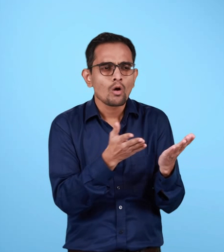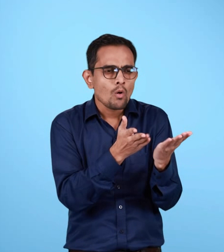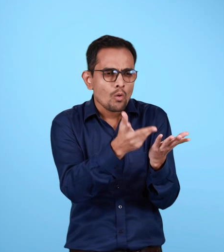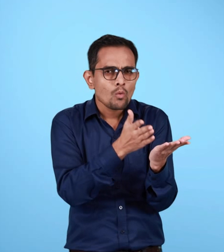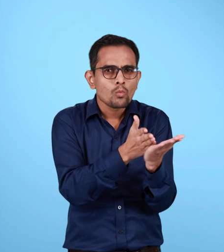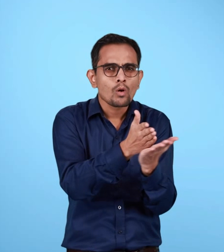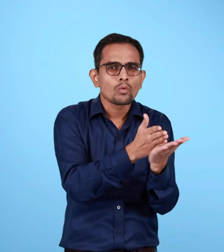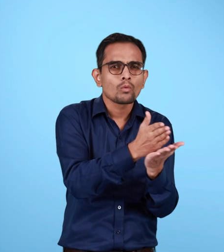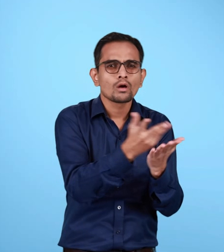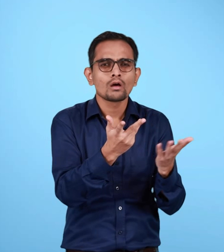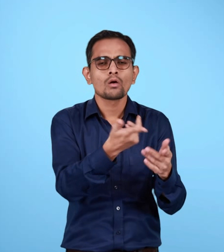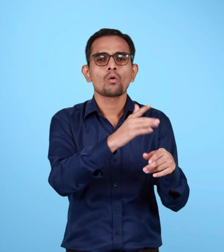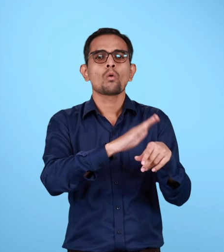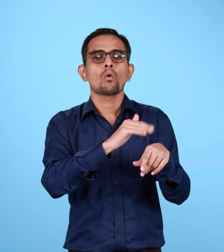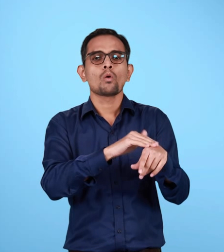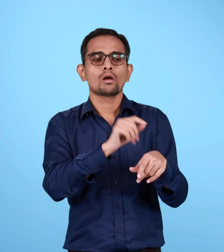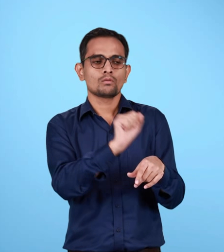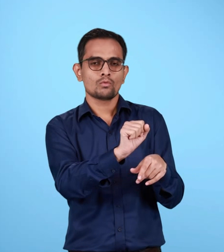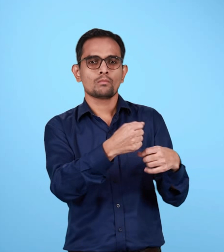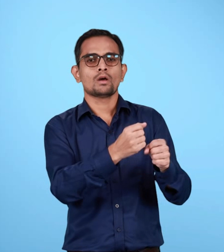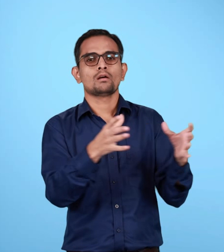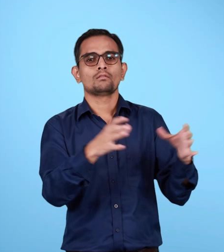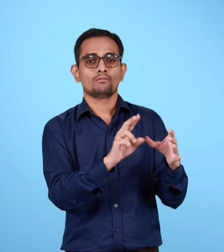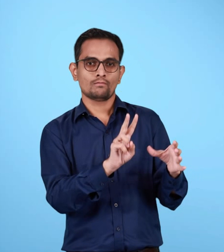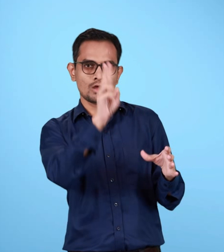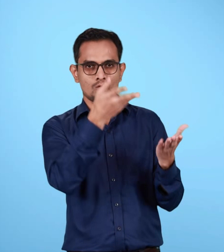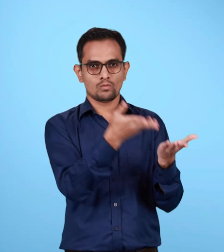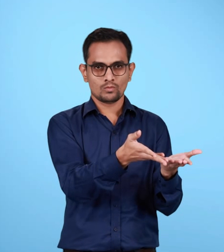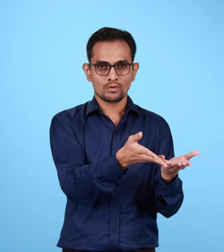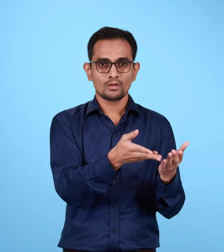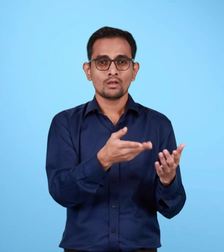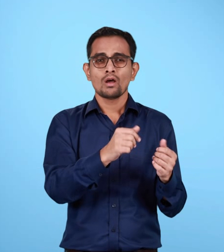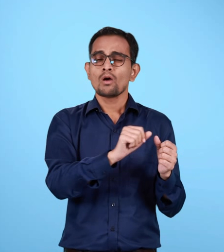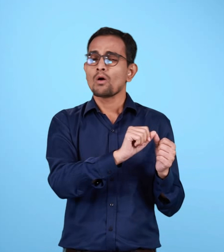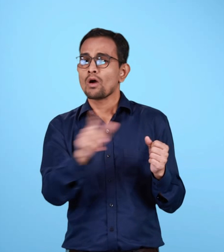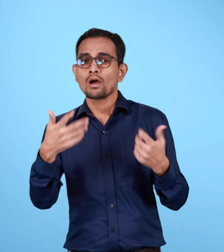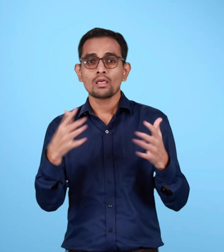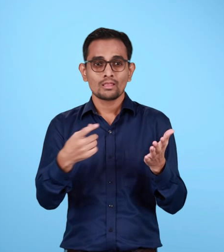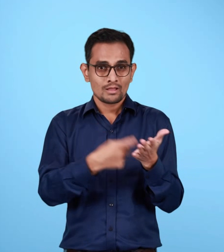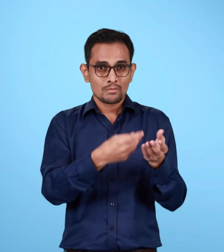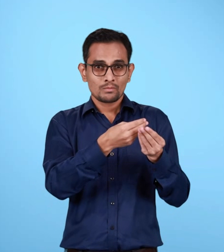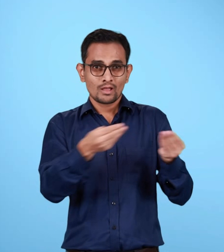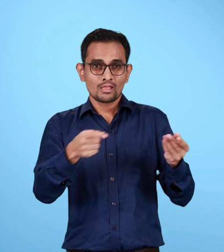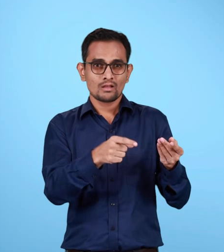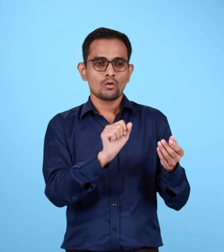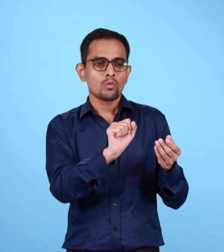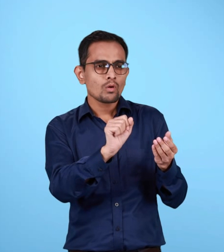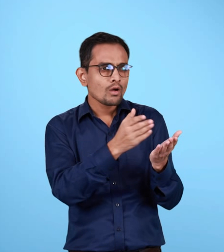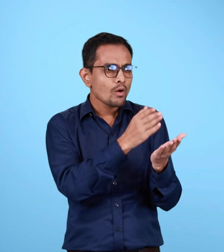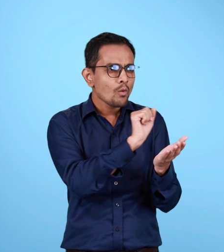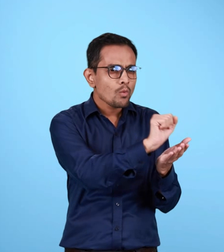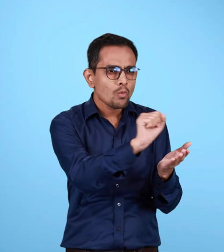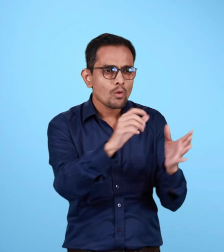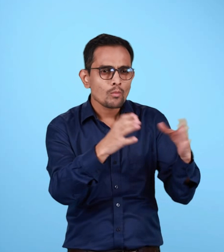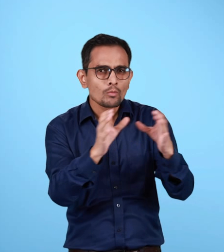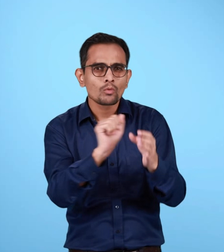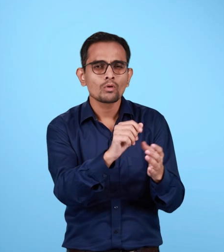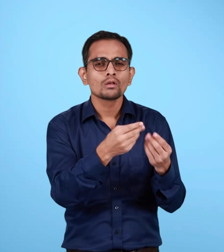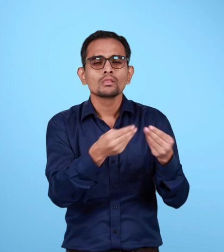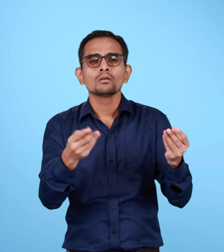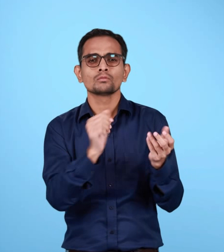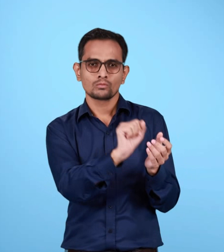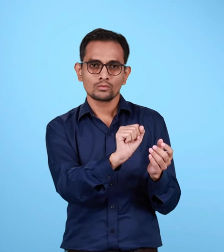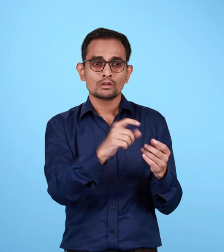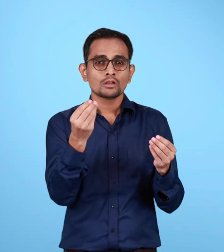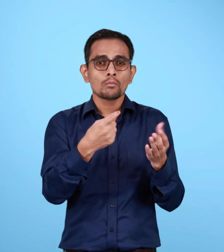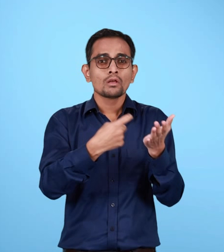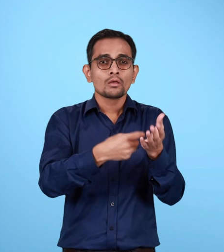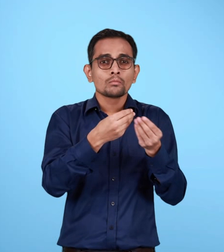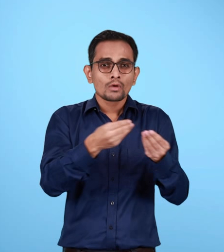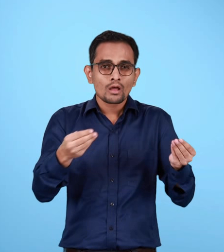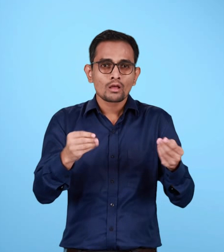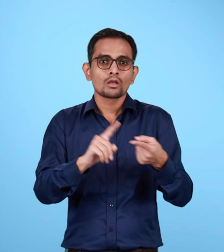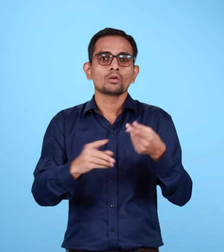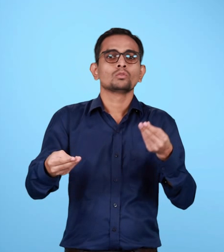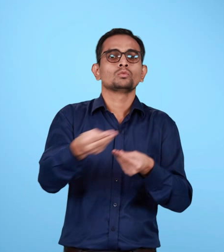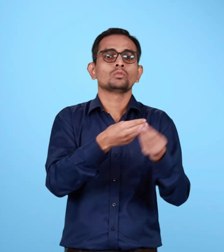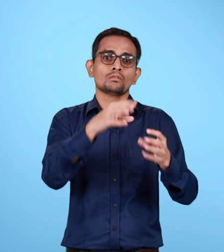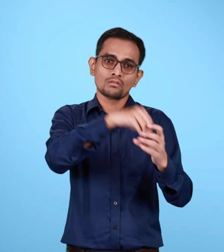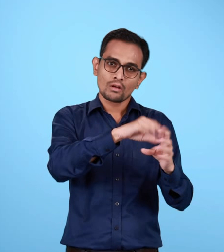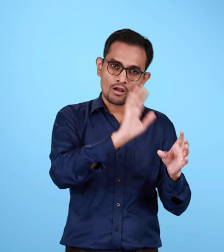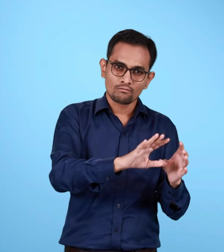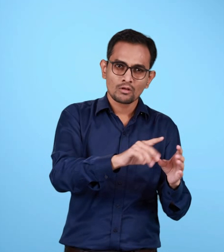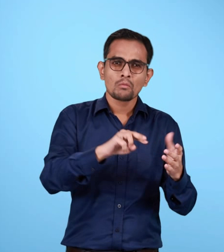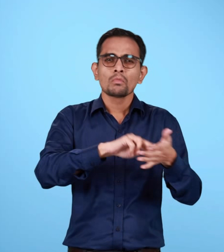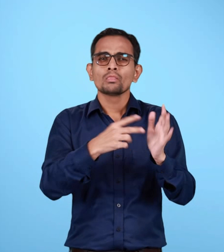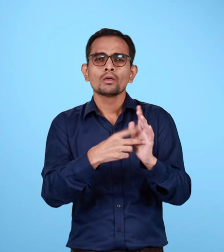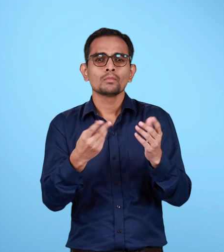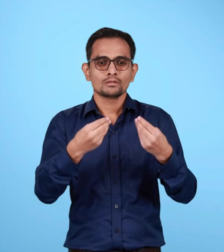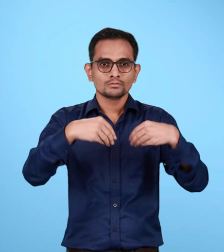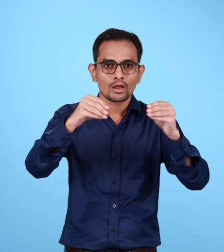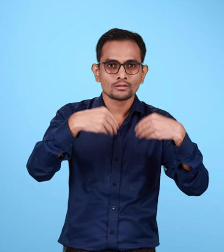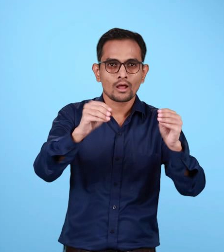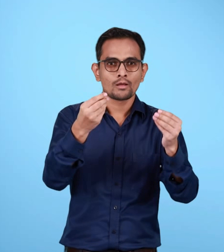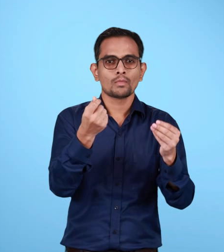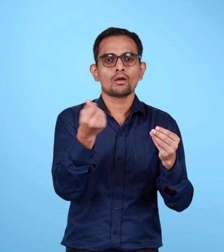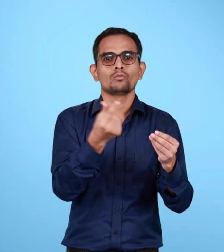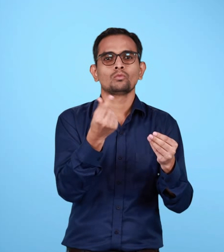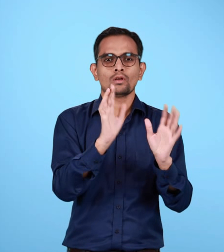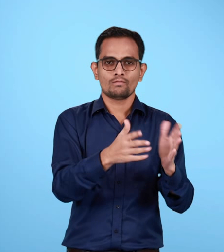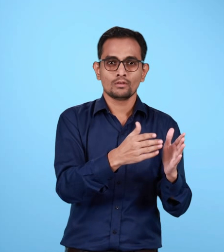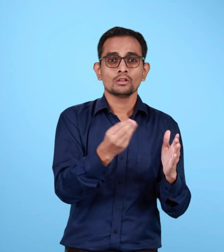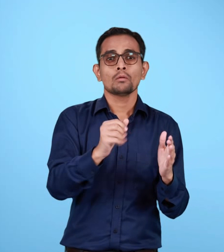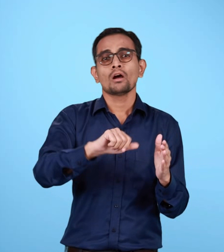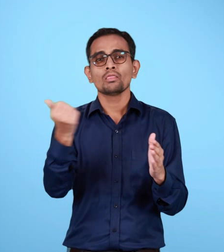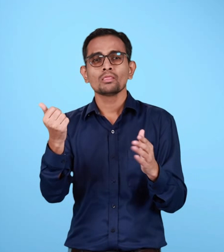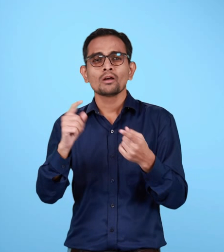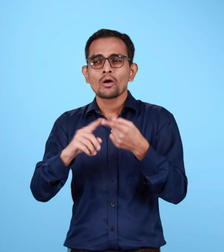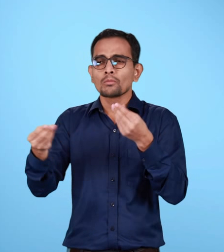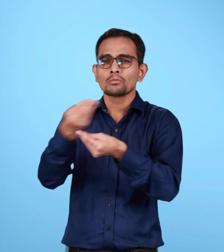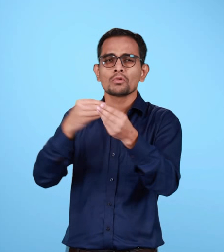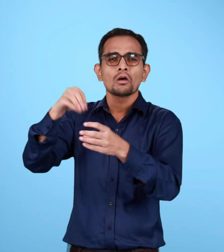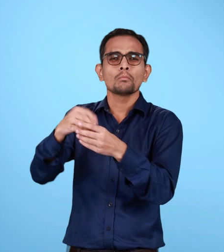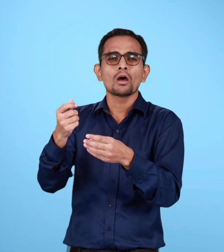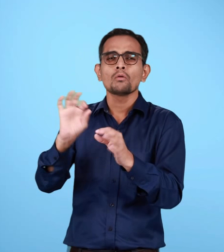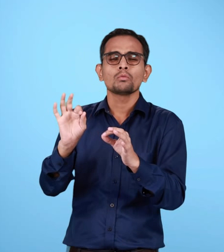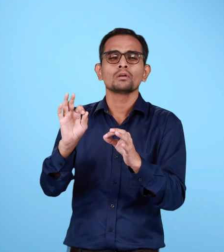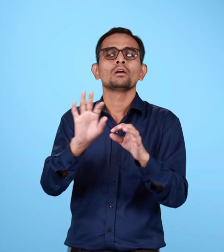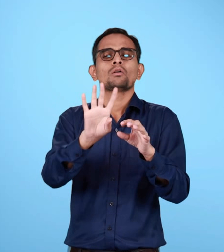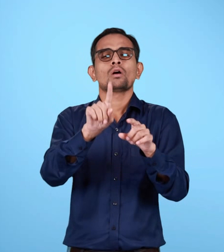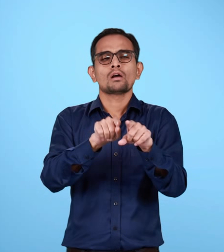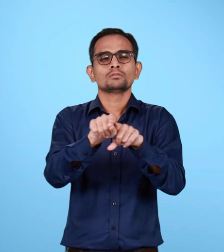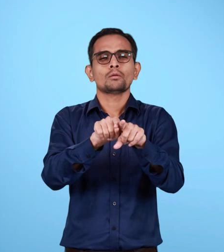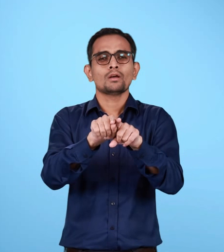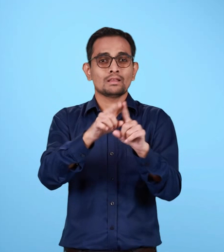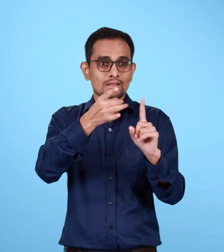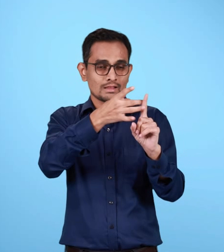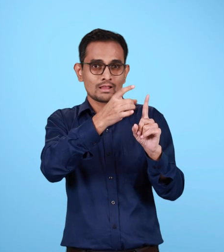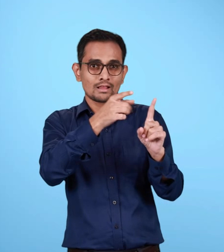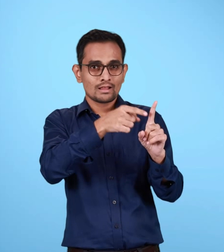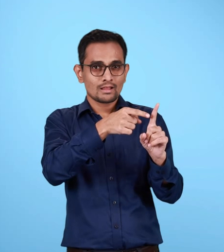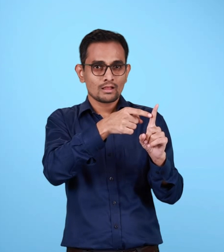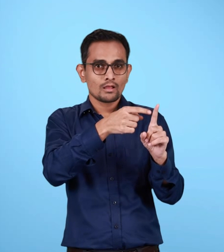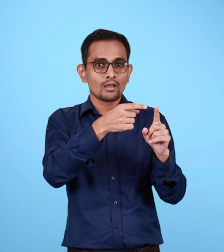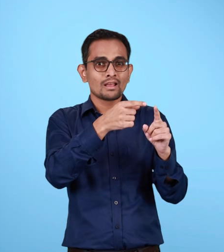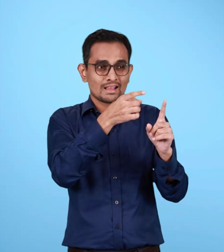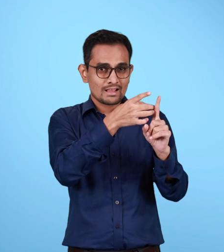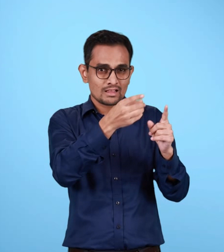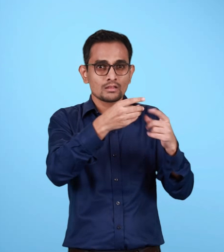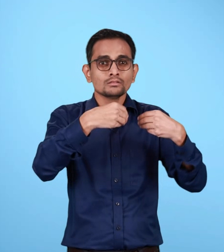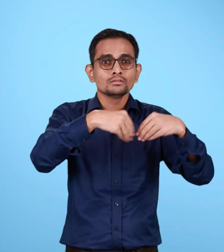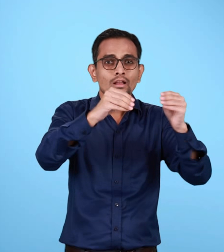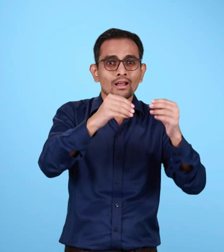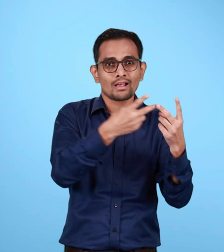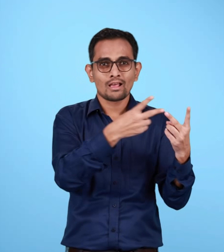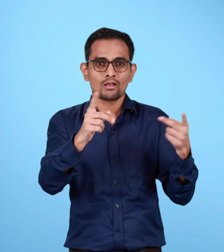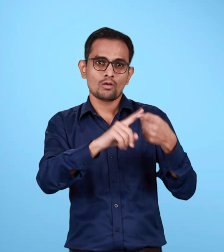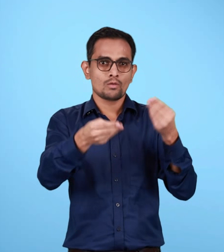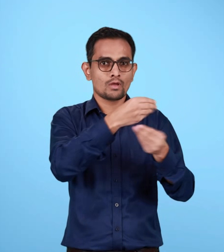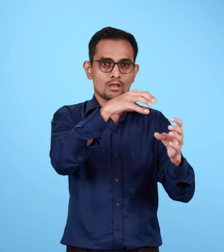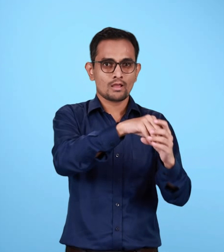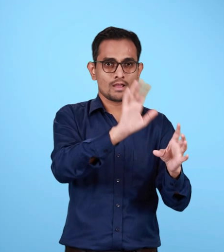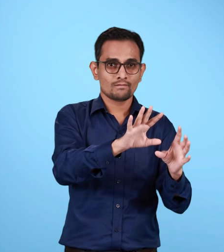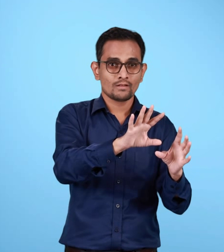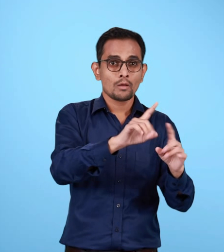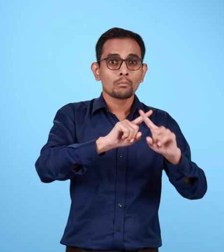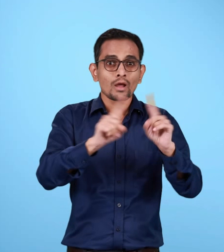makes it a resource. All resources have some value. Some resources have economic value, some do not. For example, metals may have an economic value,